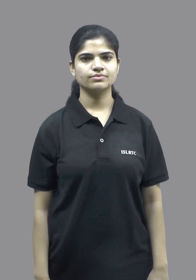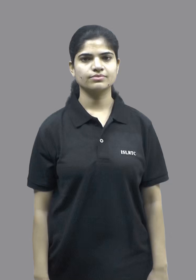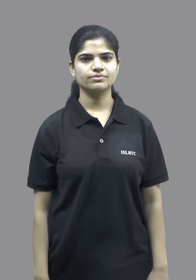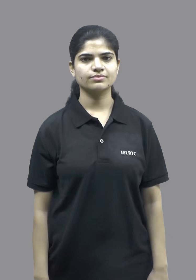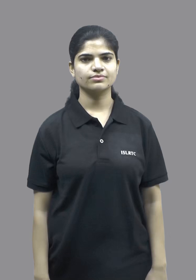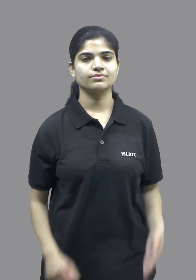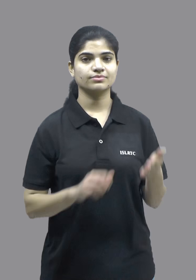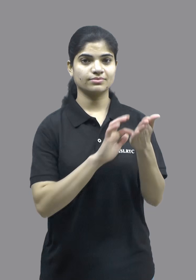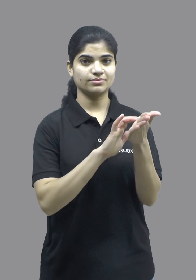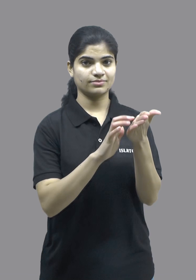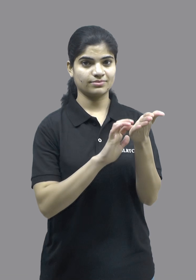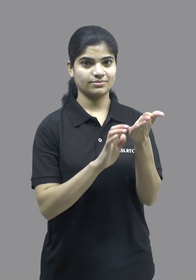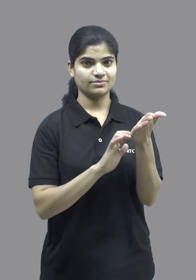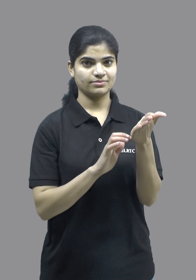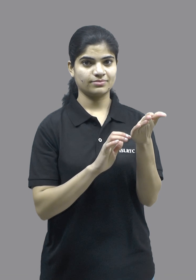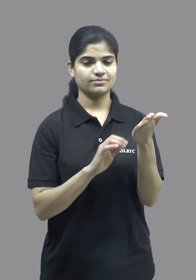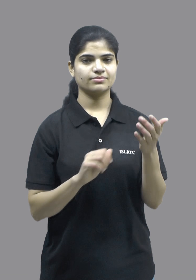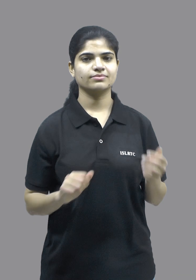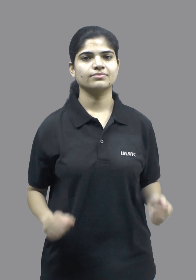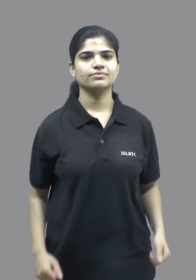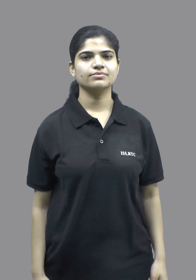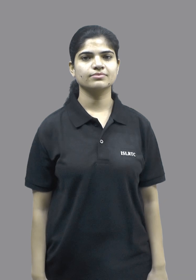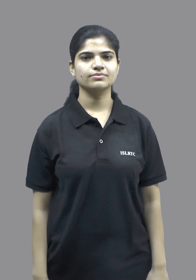Calculator